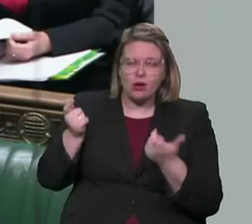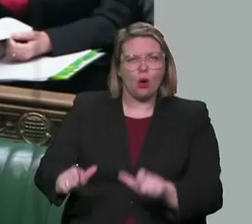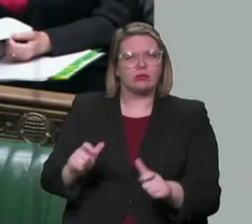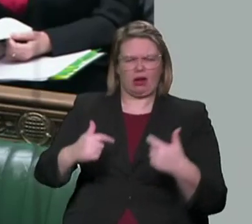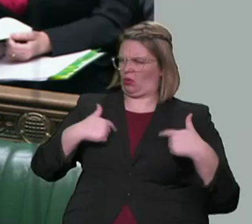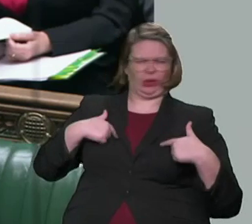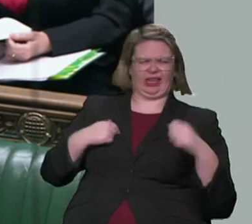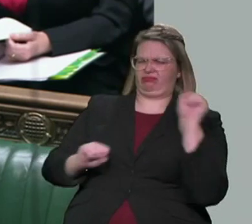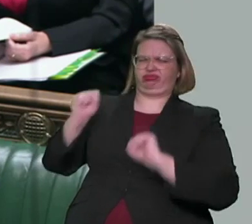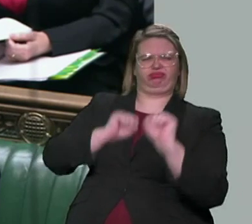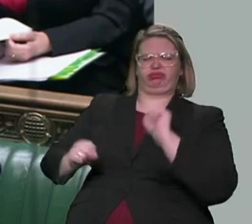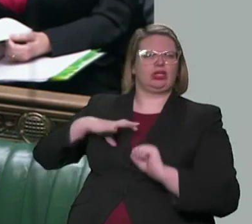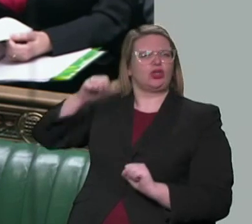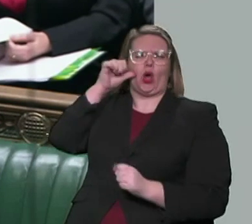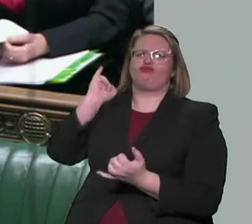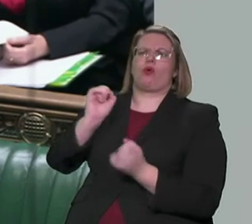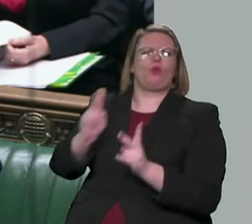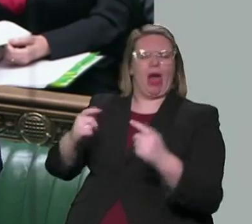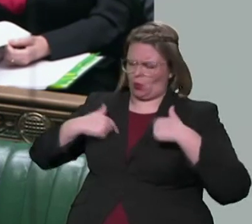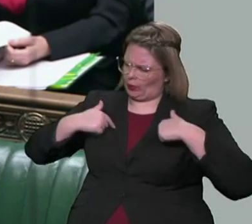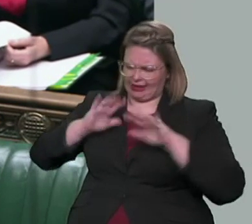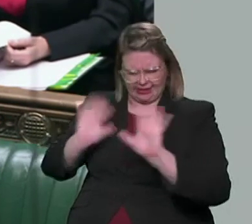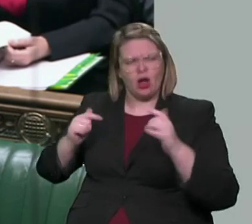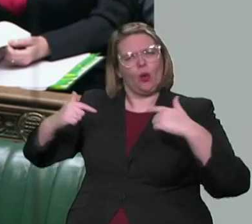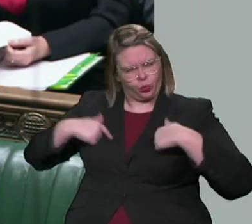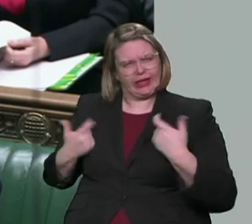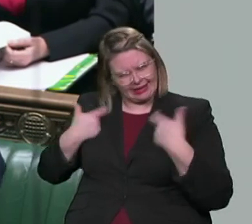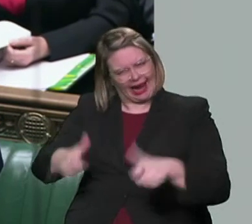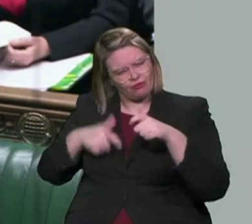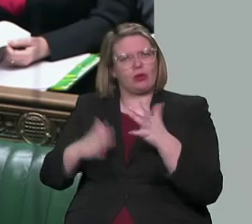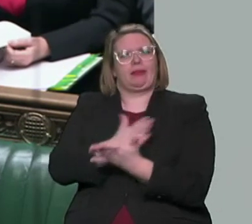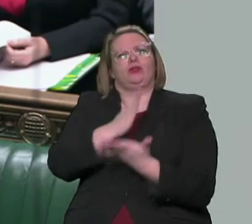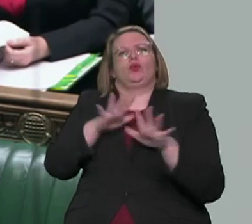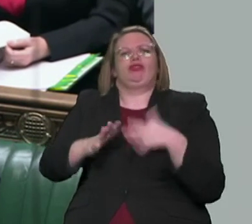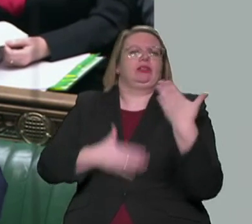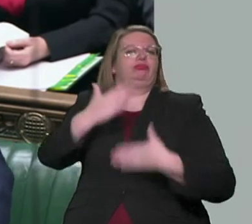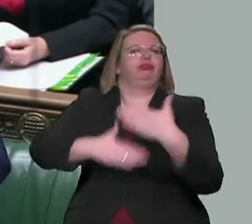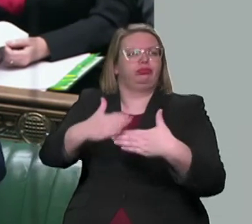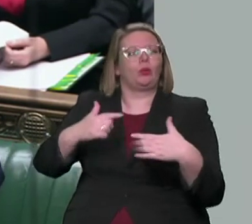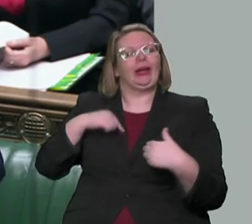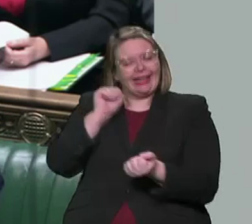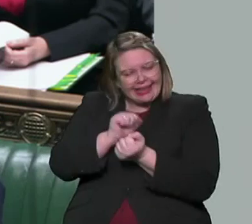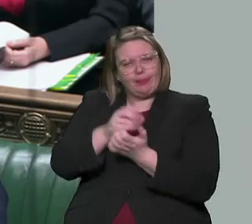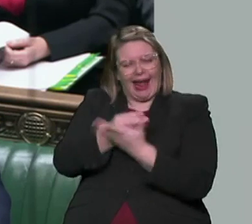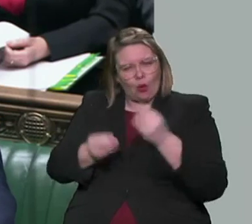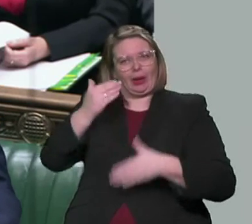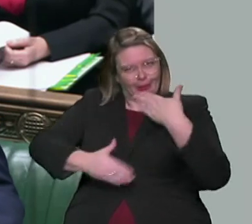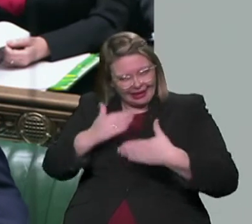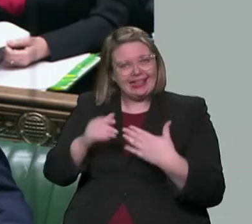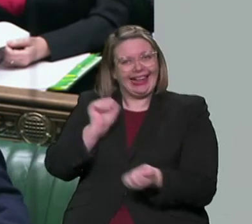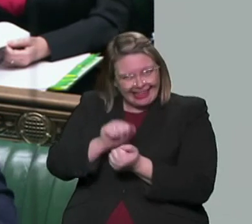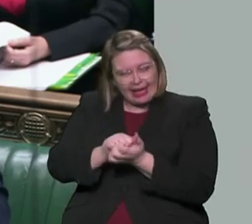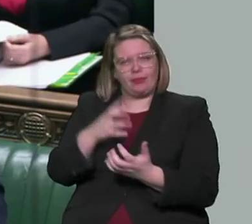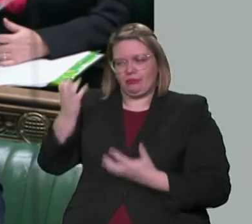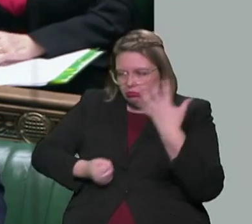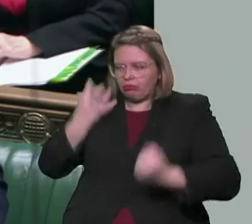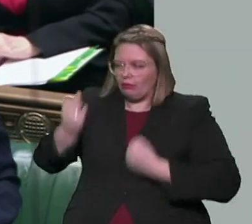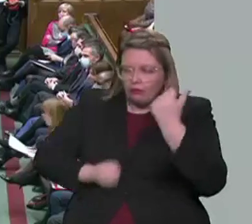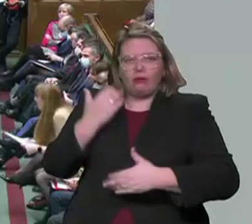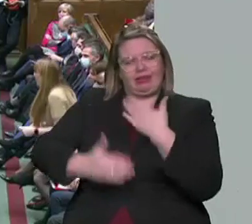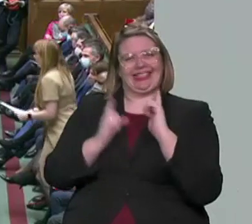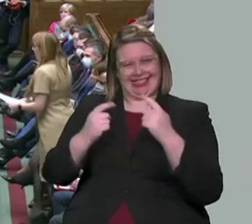That is right, Mr Speaker. We have been able to keep this country moving, keep the economy growing, and keep the money going into people’s pockets.